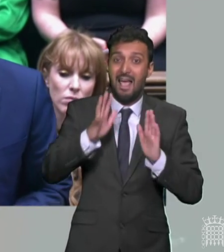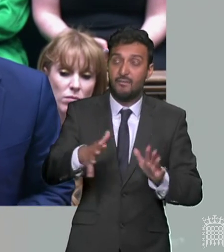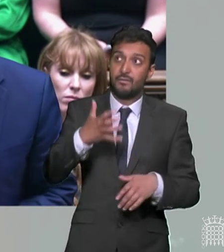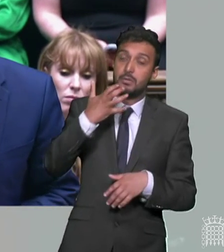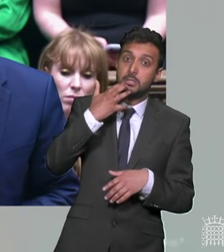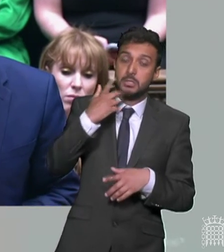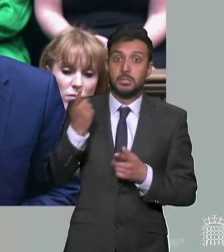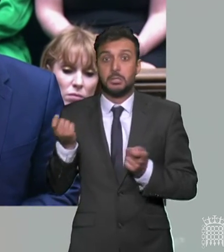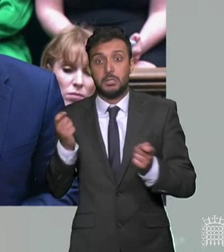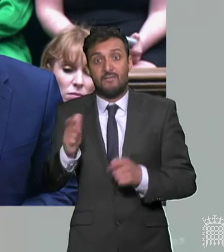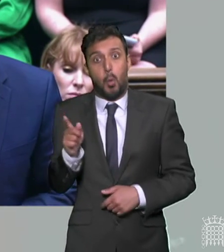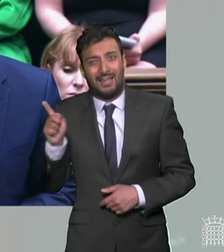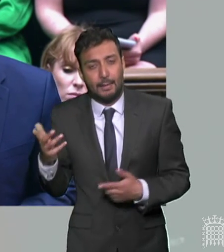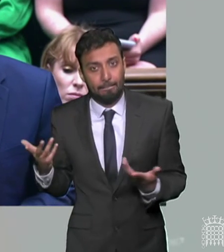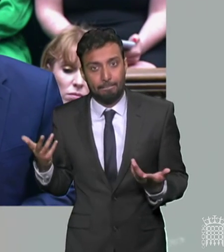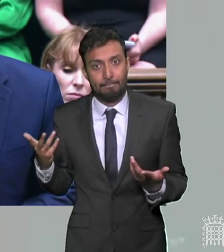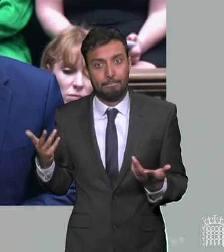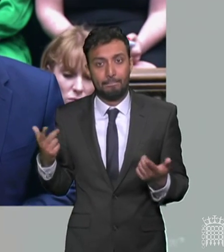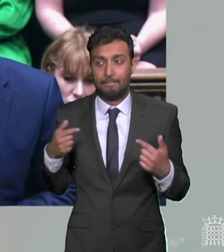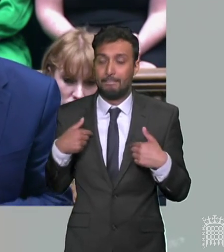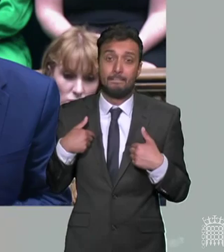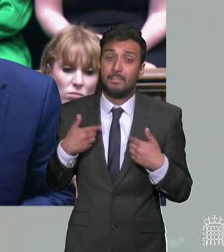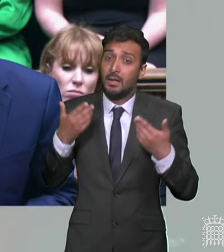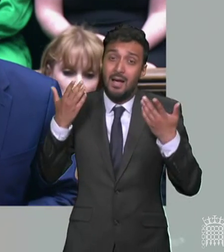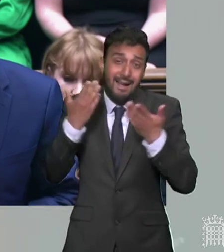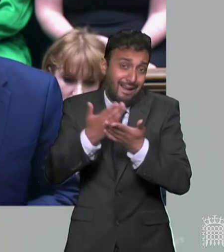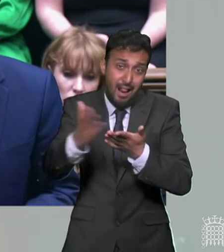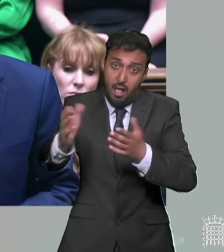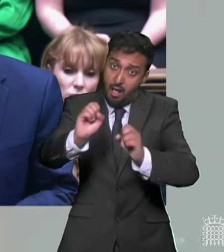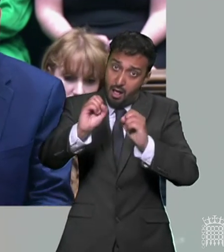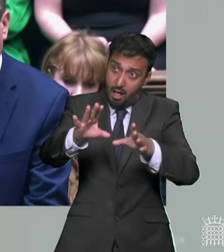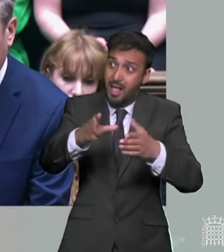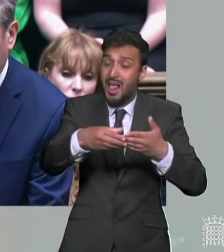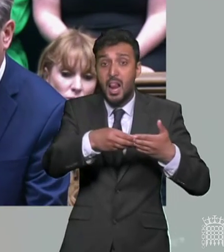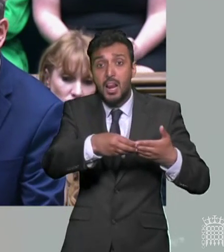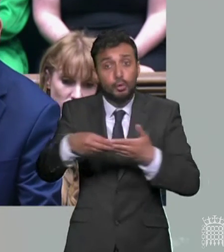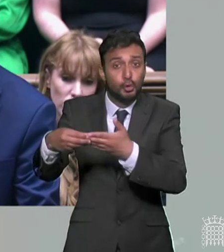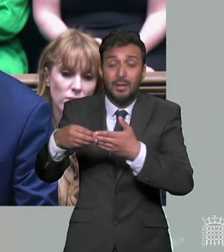I have been clear what leadership looks like.